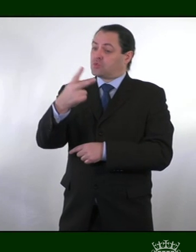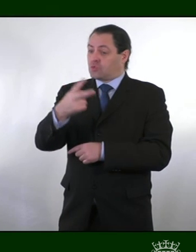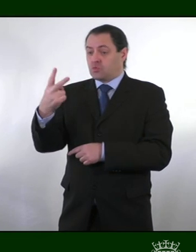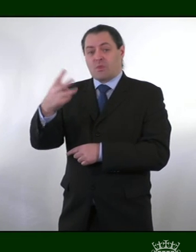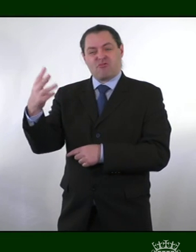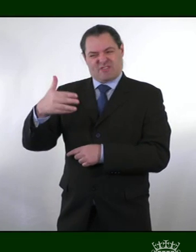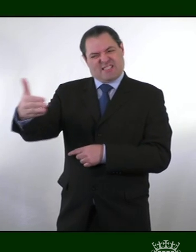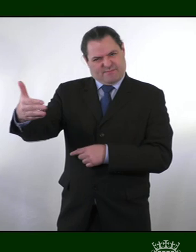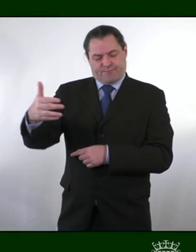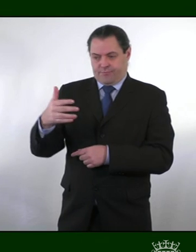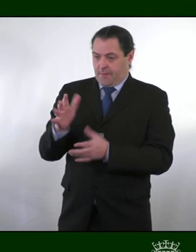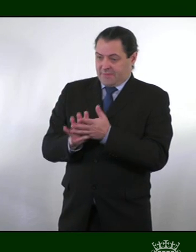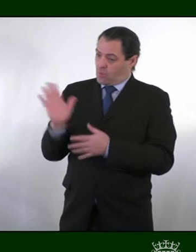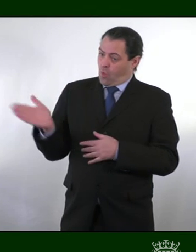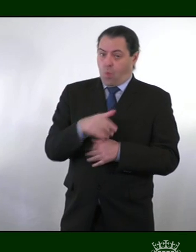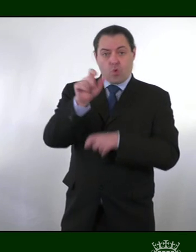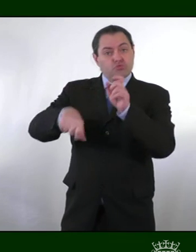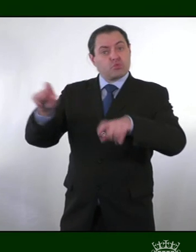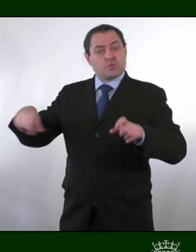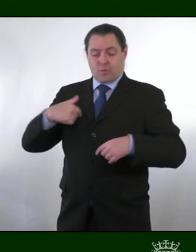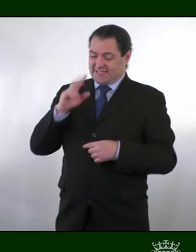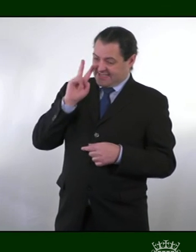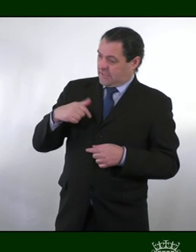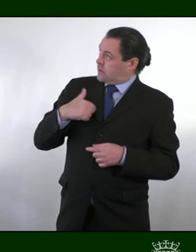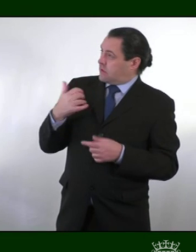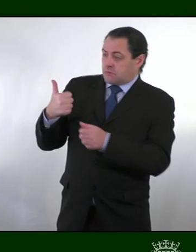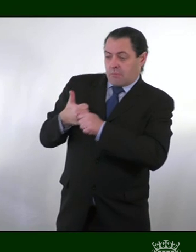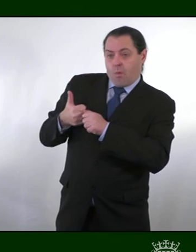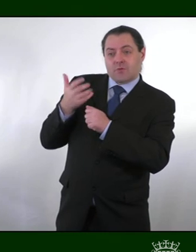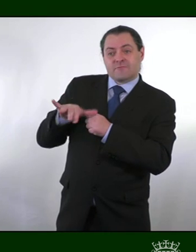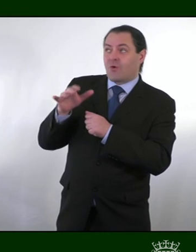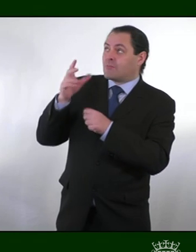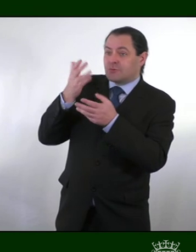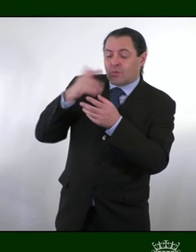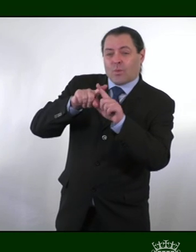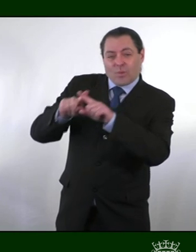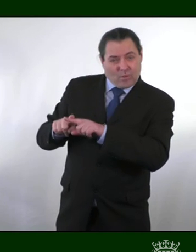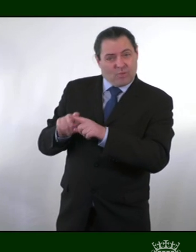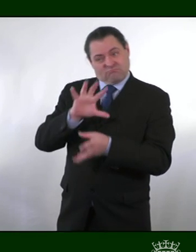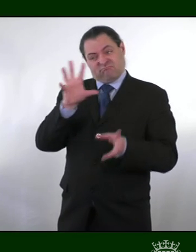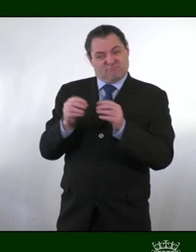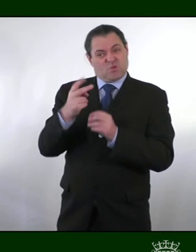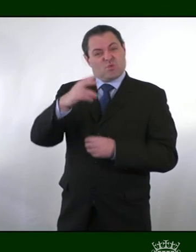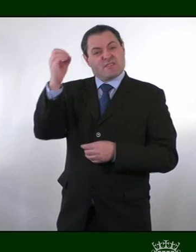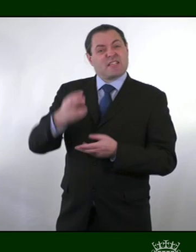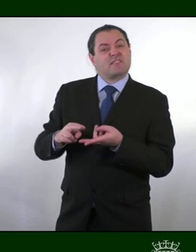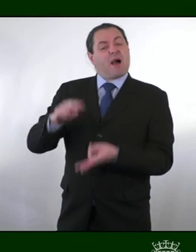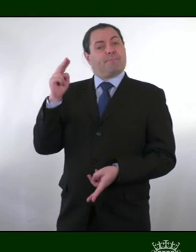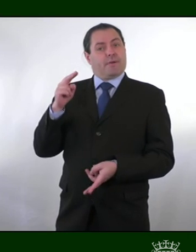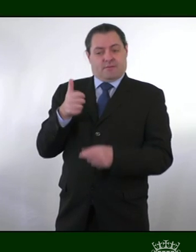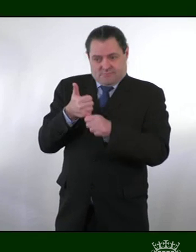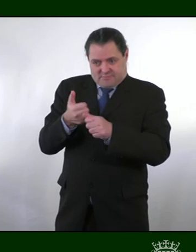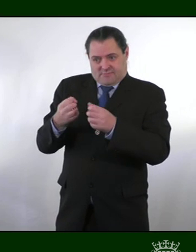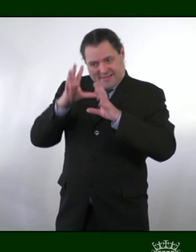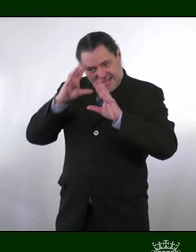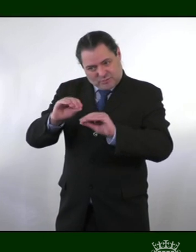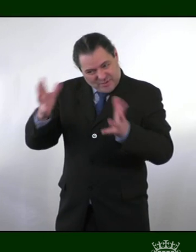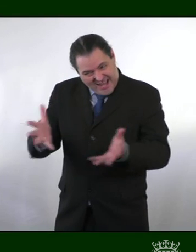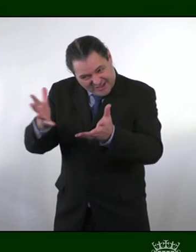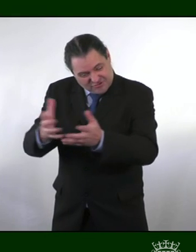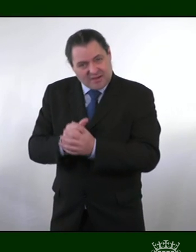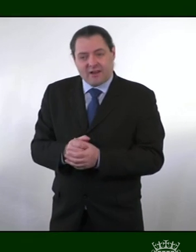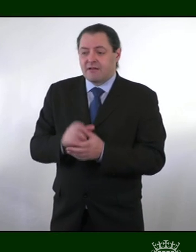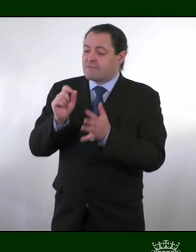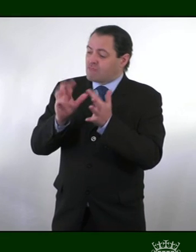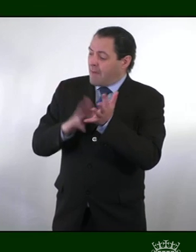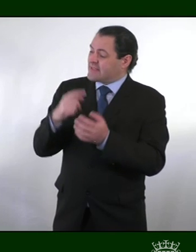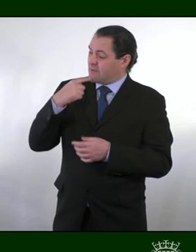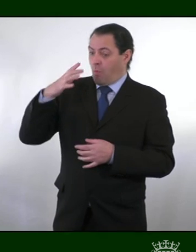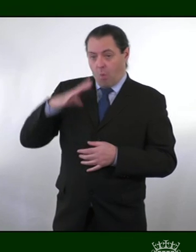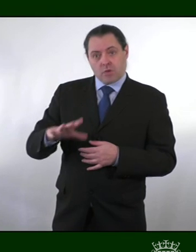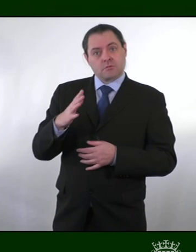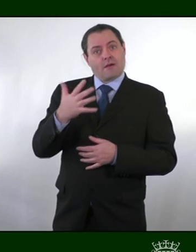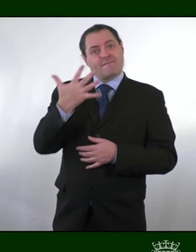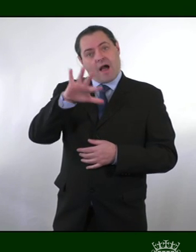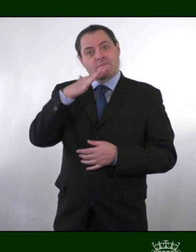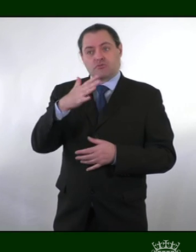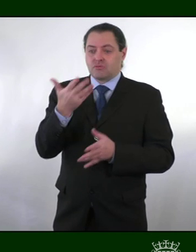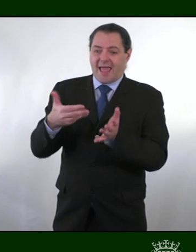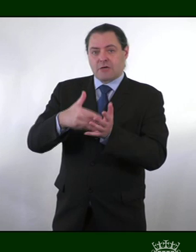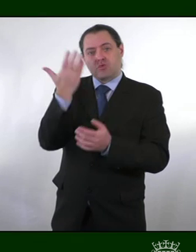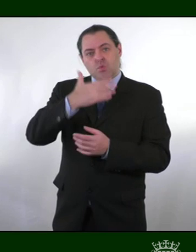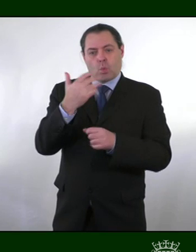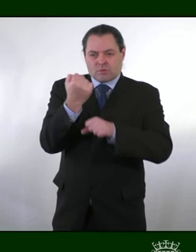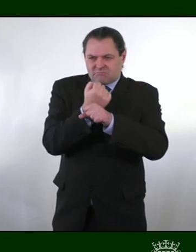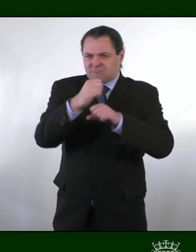Every pupil in the country will see a year-on-year funding increase of at least 2%, and we are funding the Prime Minister’s commitment to rebuild 500 schools over the next decade.